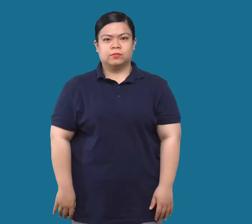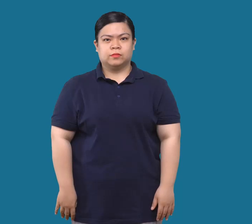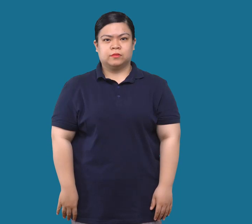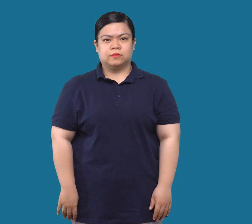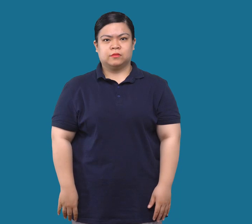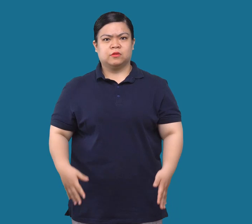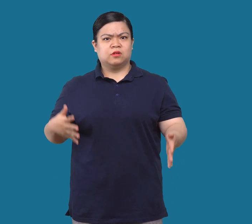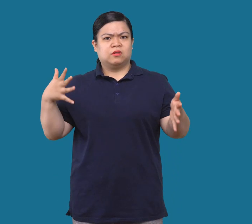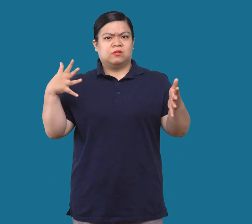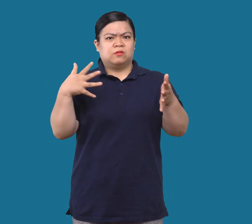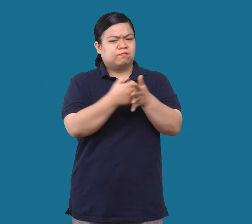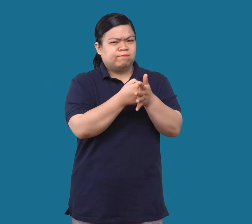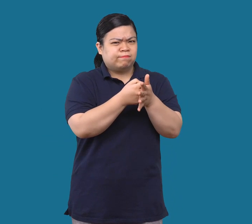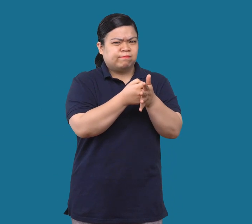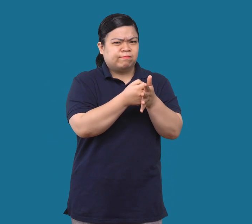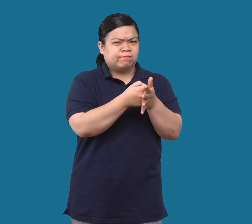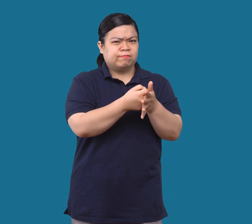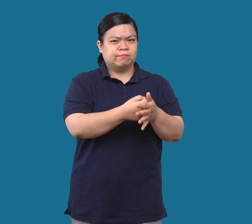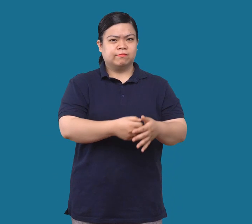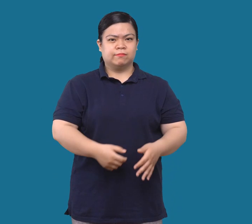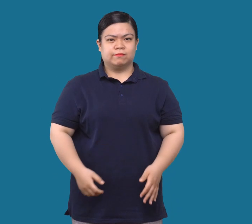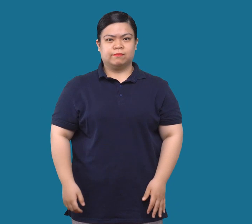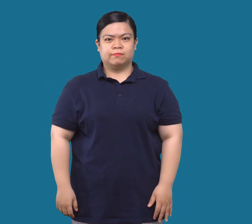tai nạn